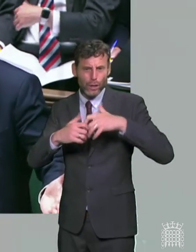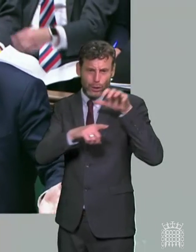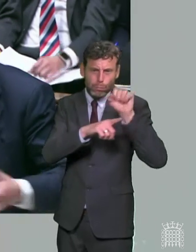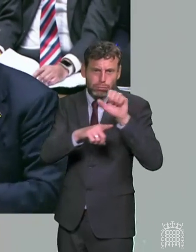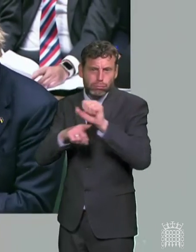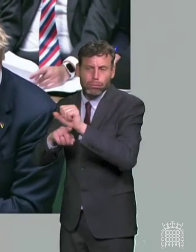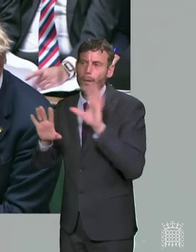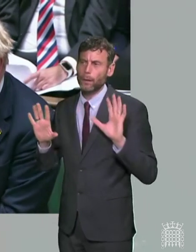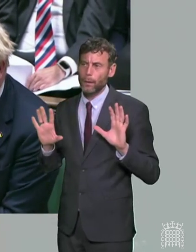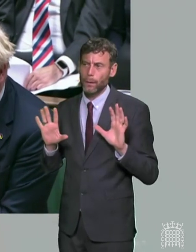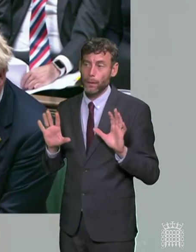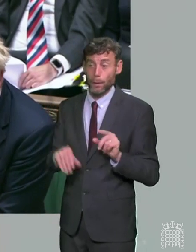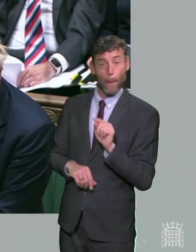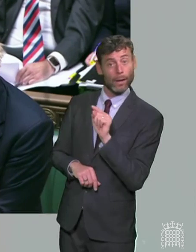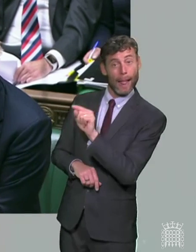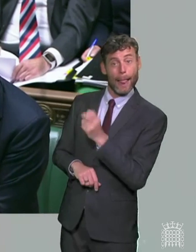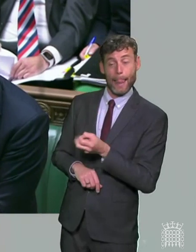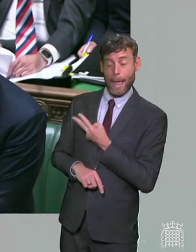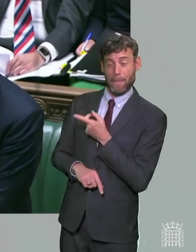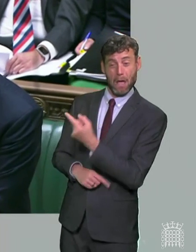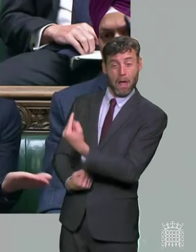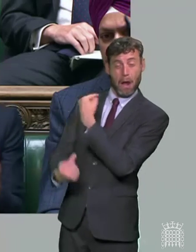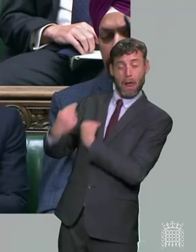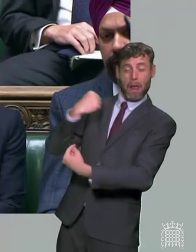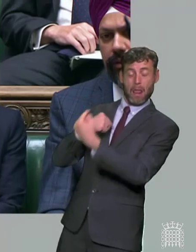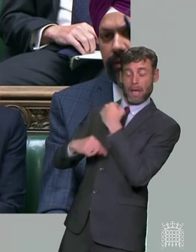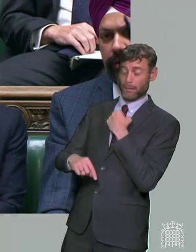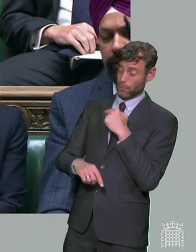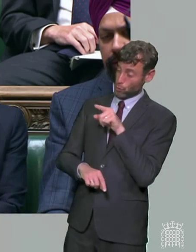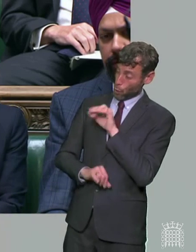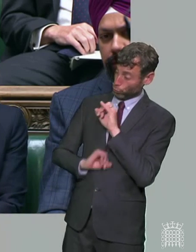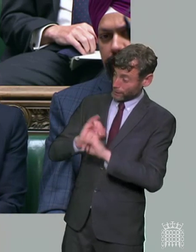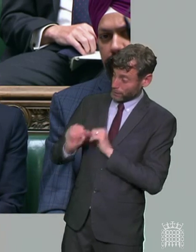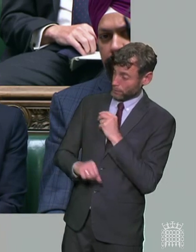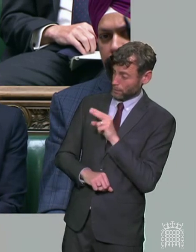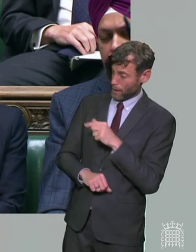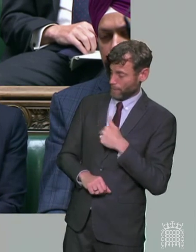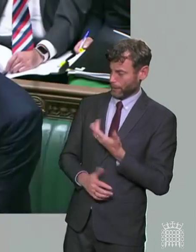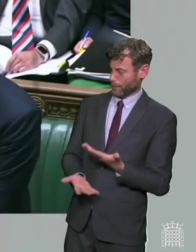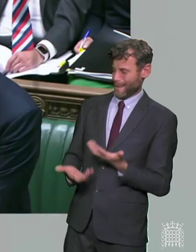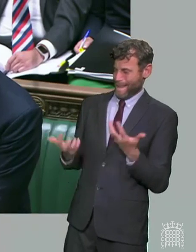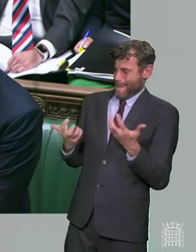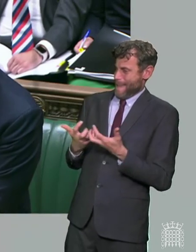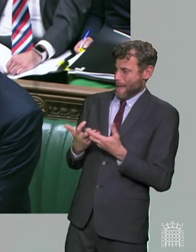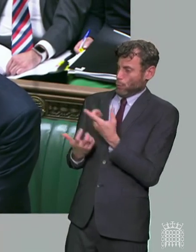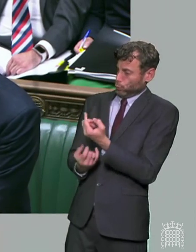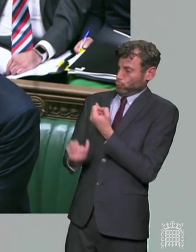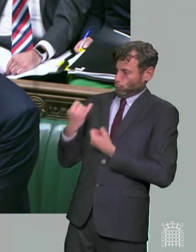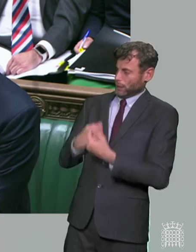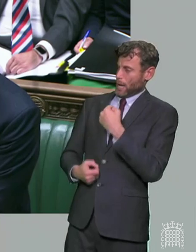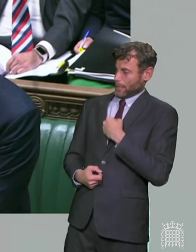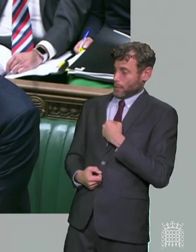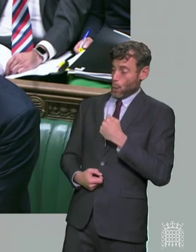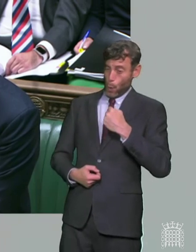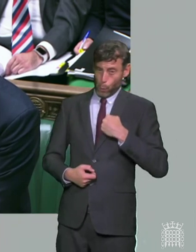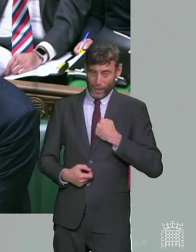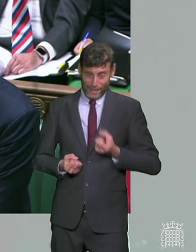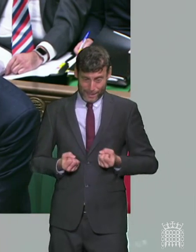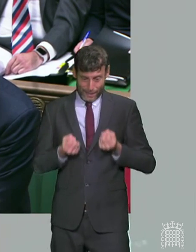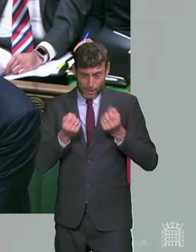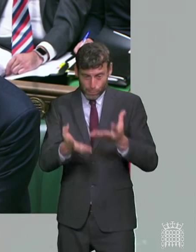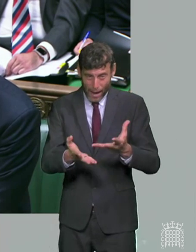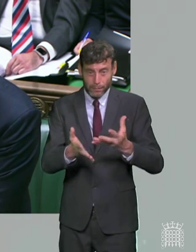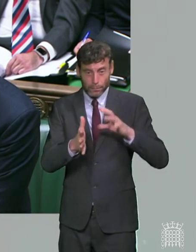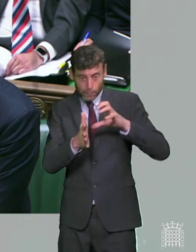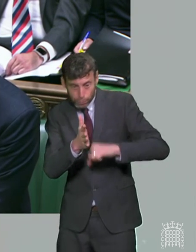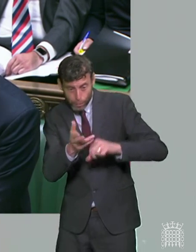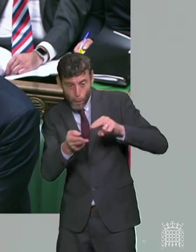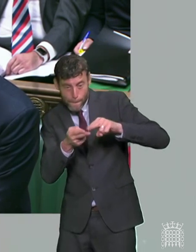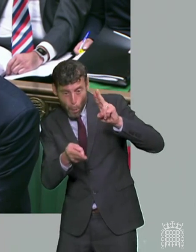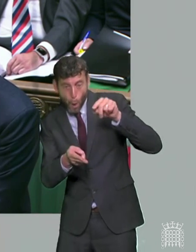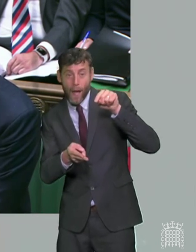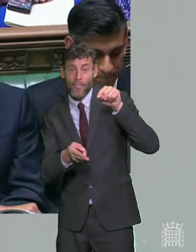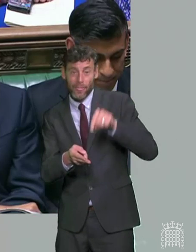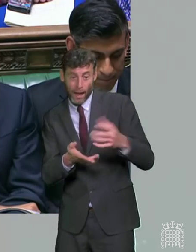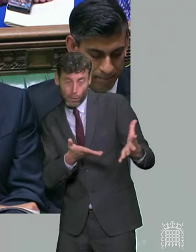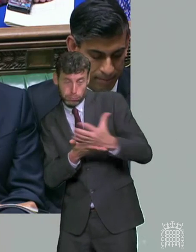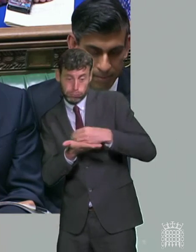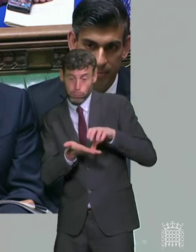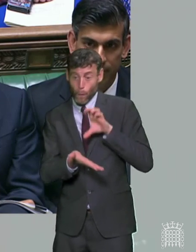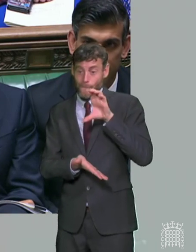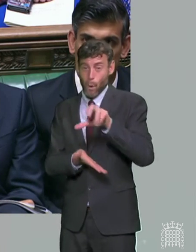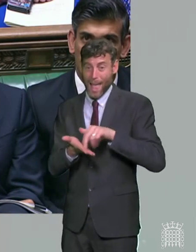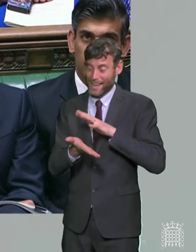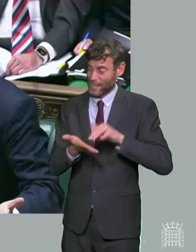For Opposition Members to carp and criticise is frankly absurd, because they voted against the health and care levy that is putting billions into our NHS.